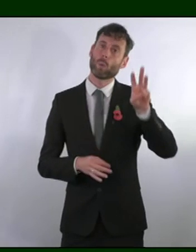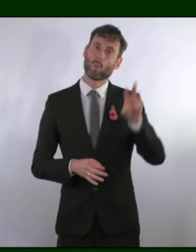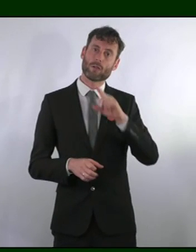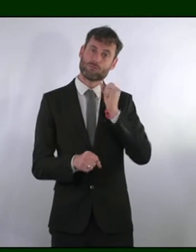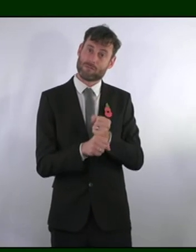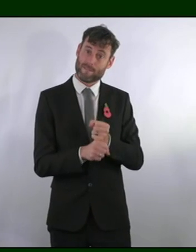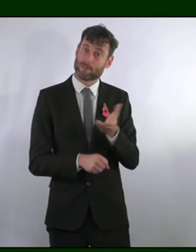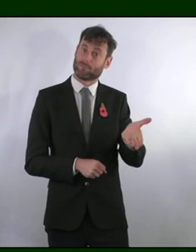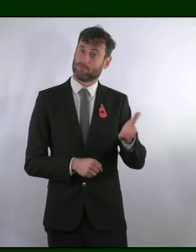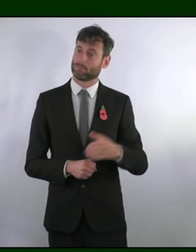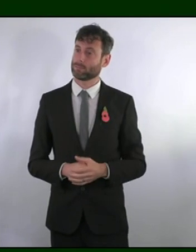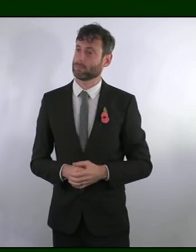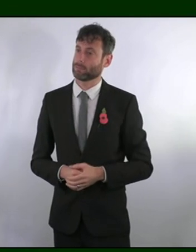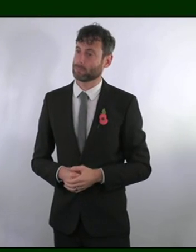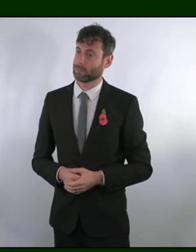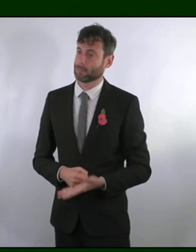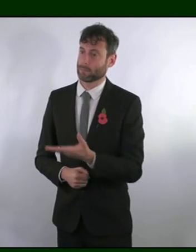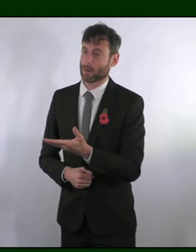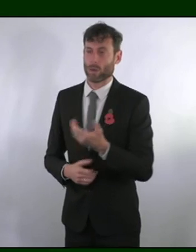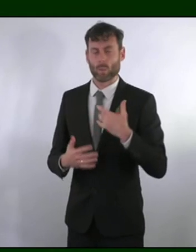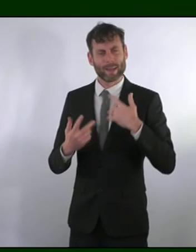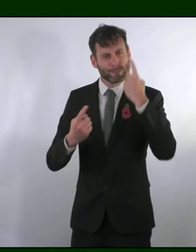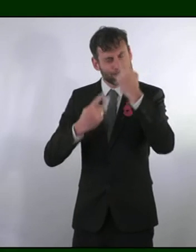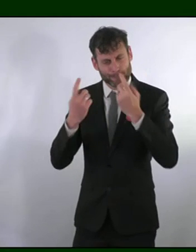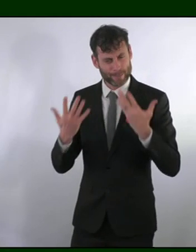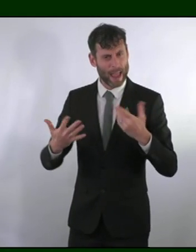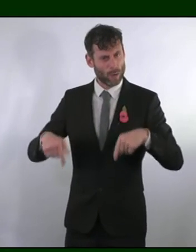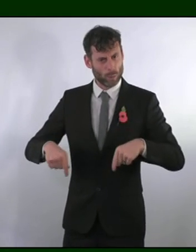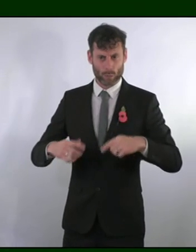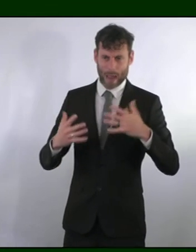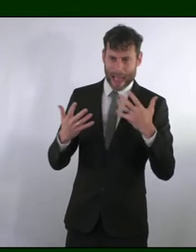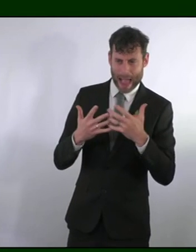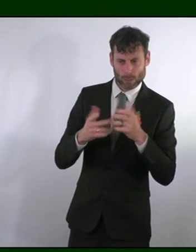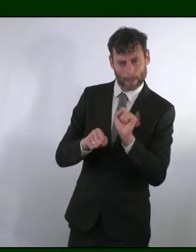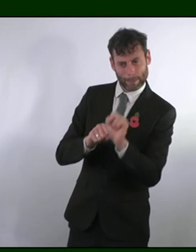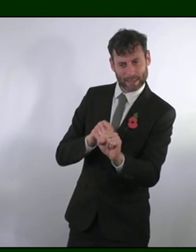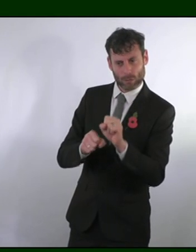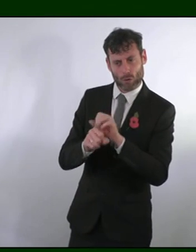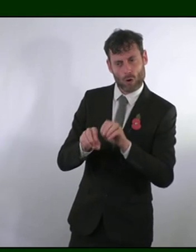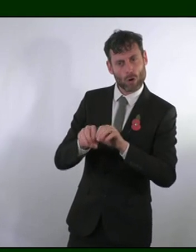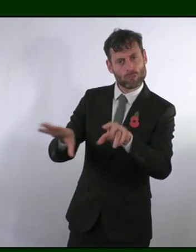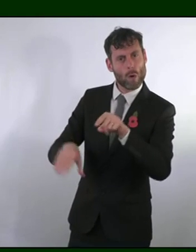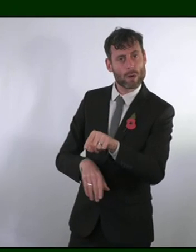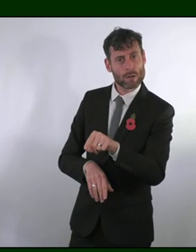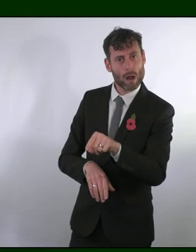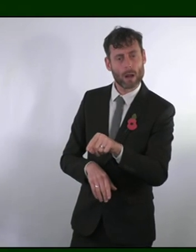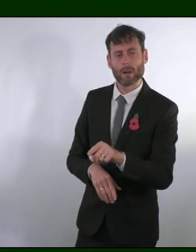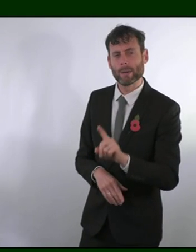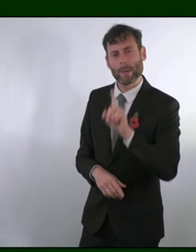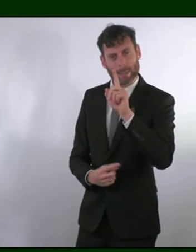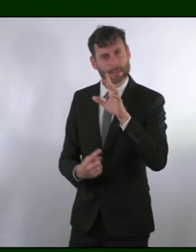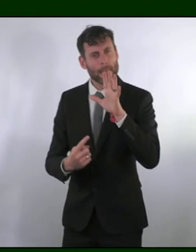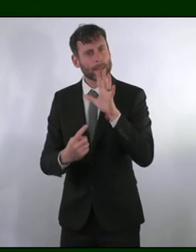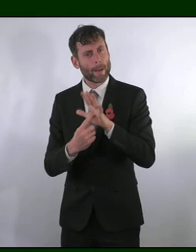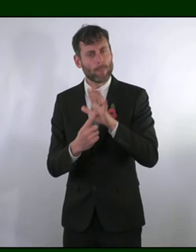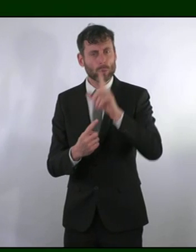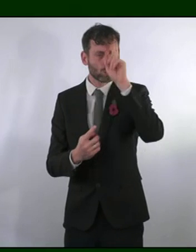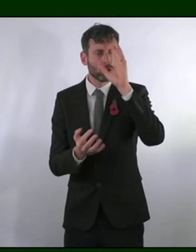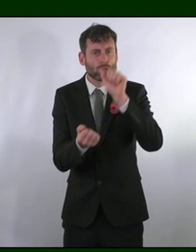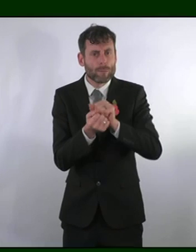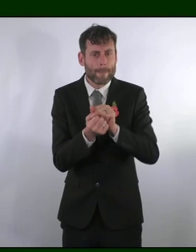While we are rightly focused on battling covid, we should not ignore humanitarian injustices and the plight of persecuted minorities.